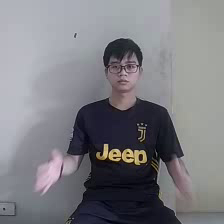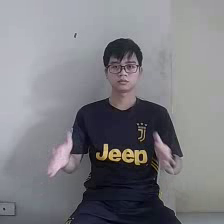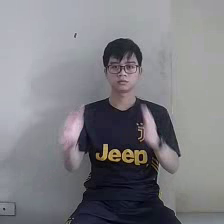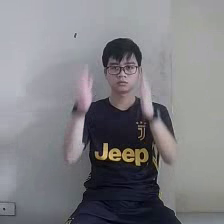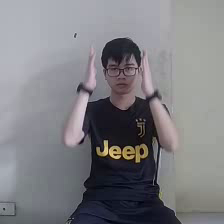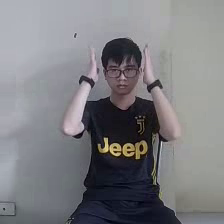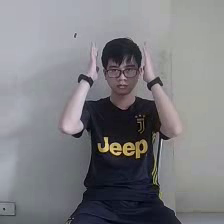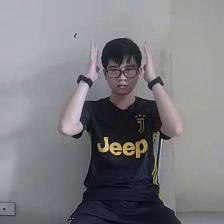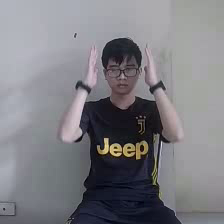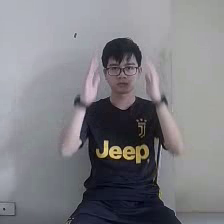Chạy